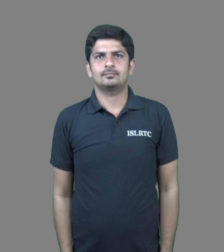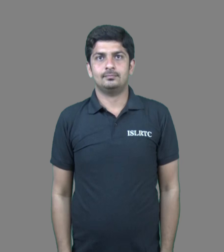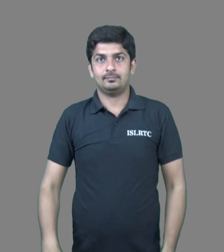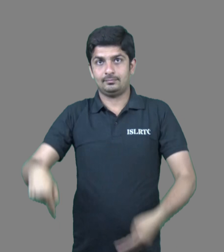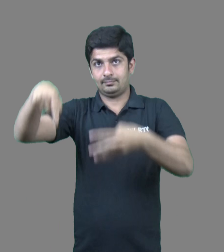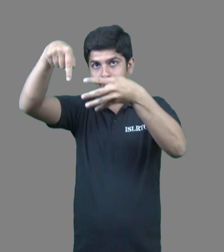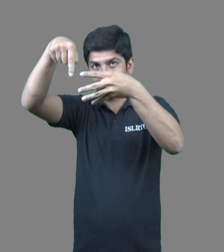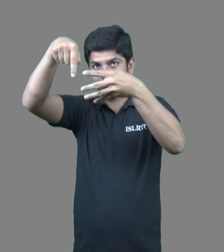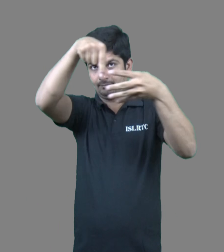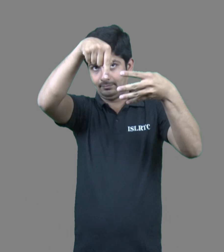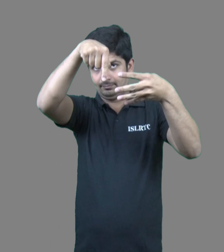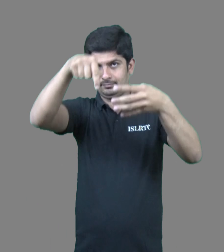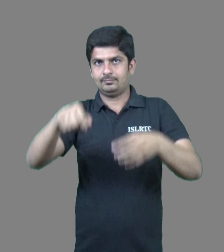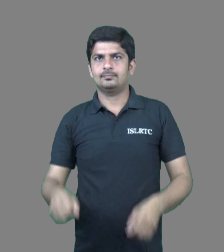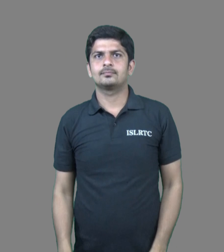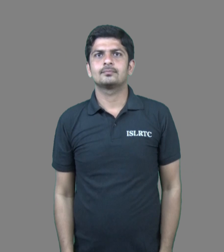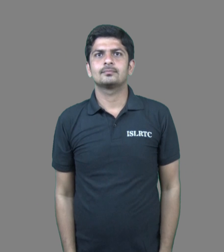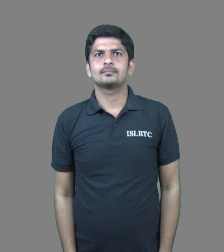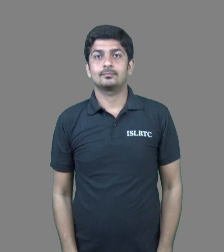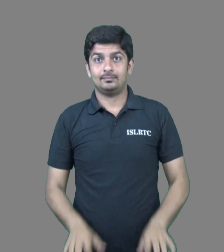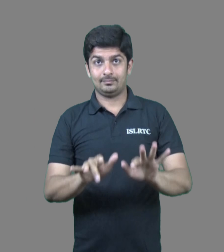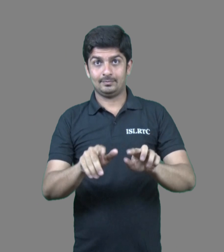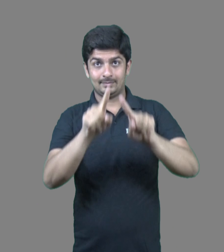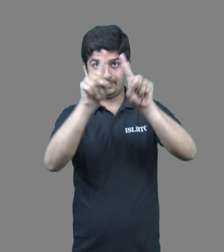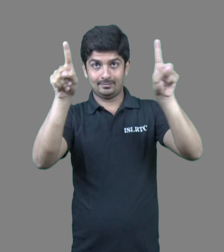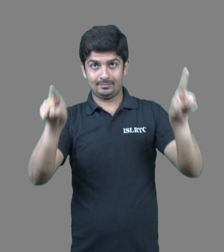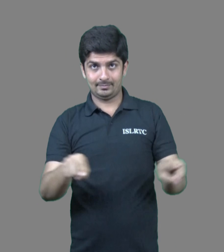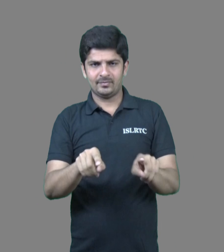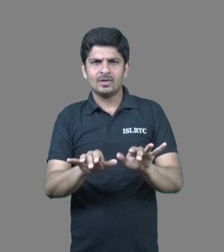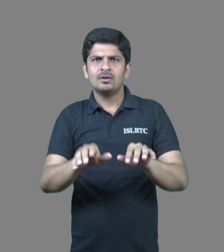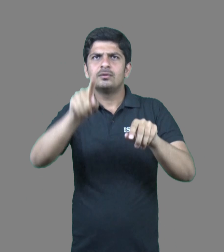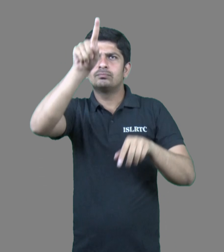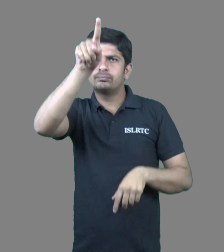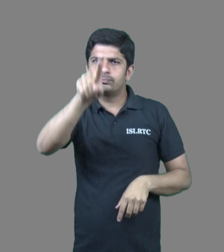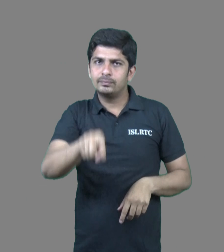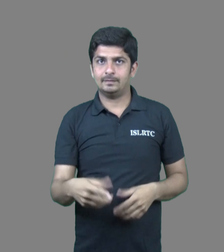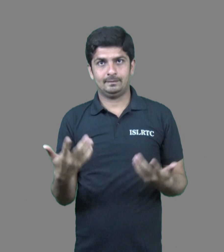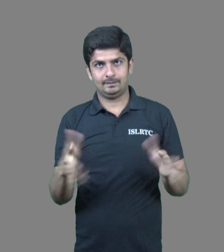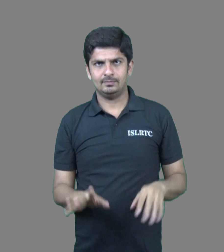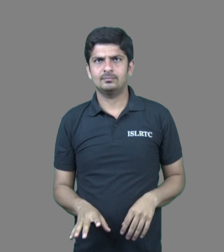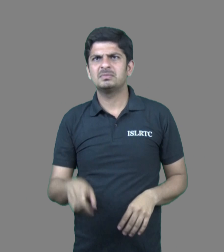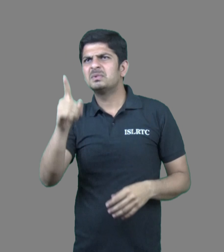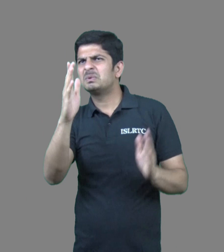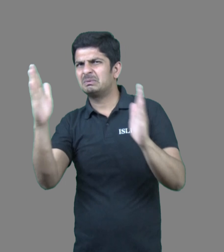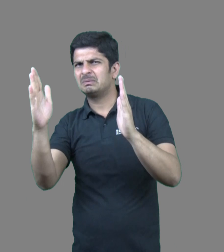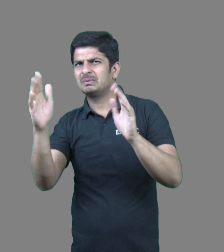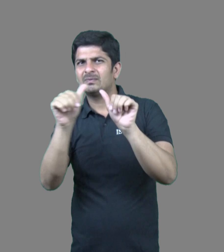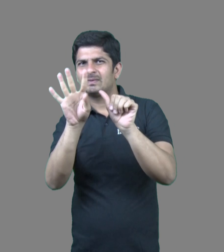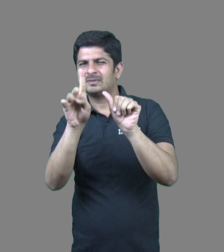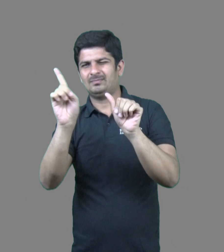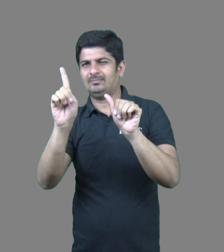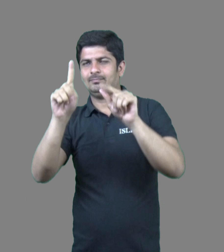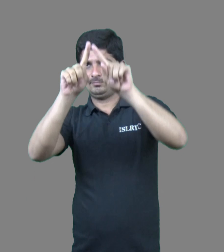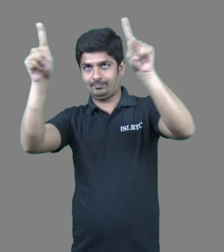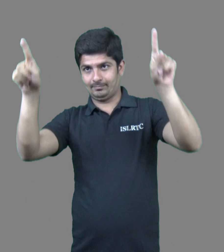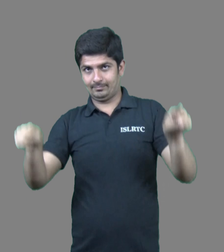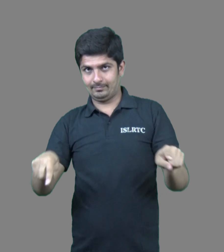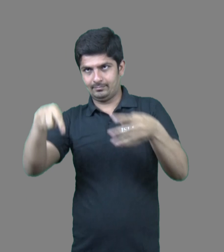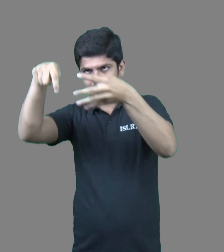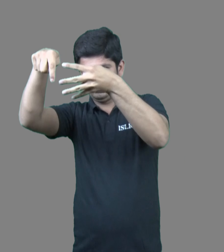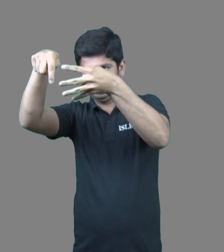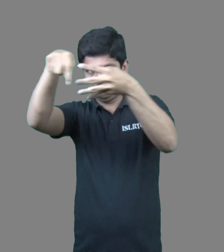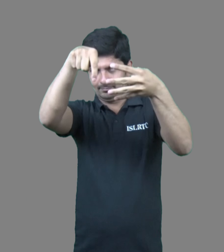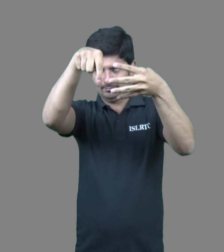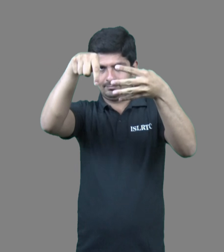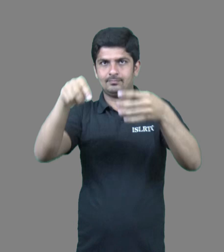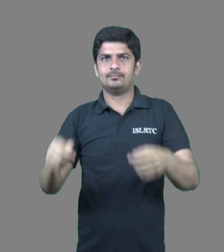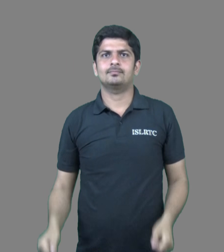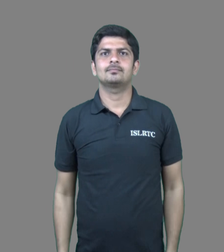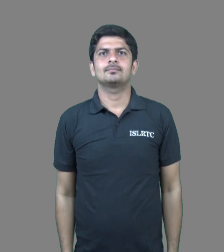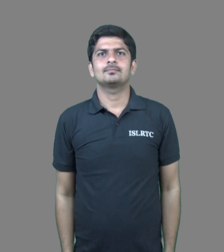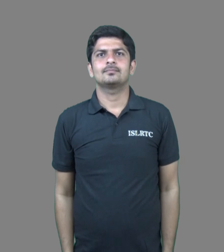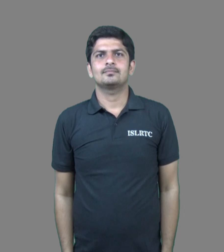Right Indent